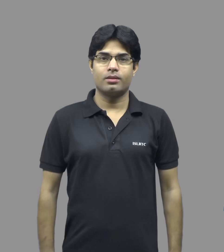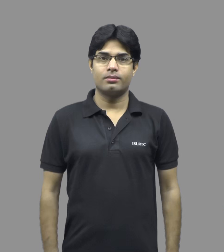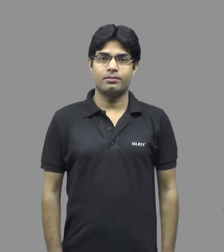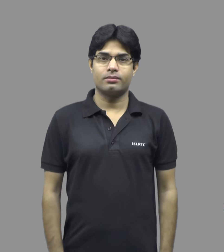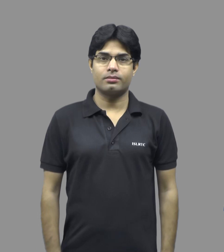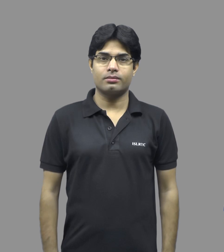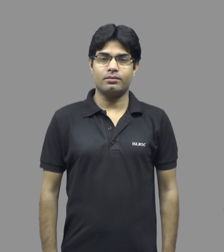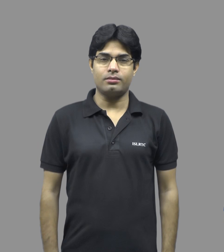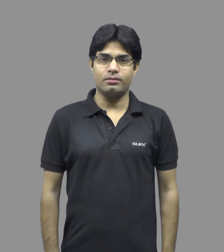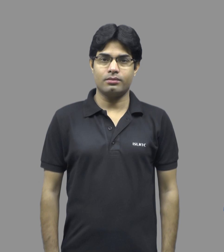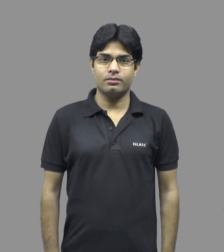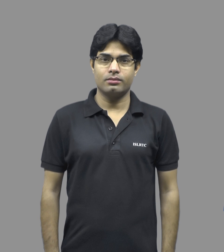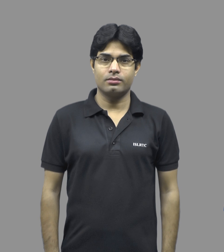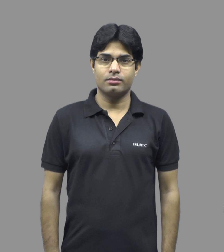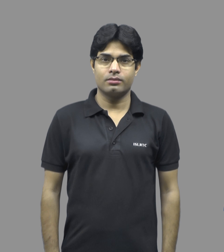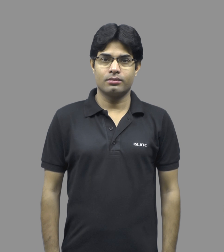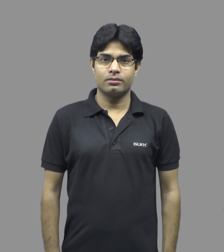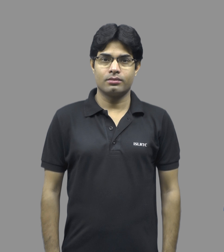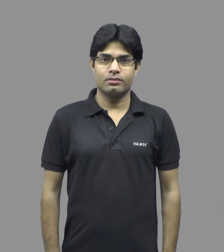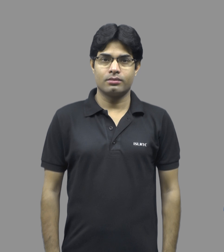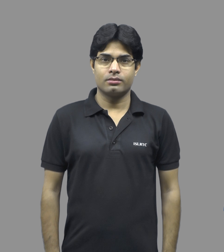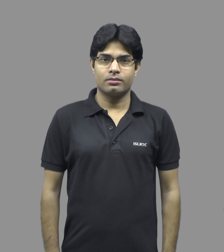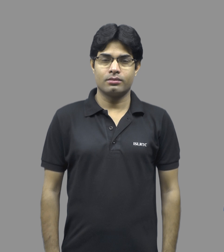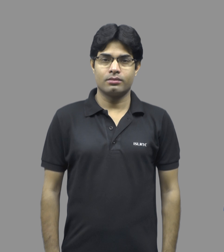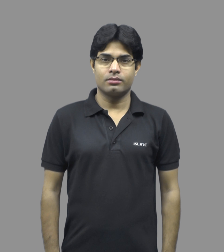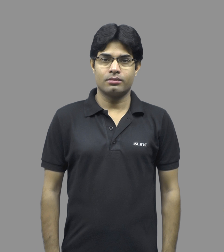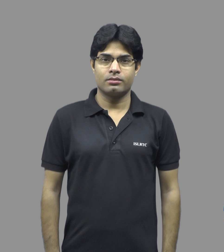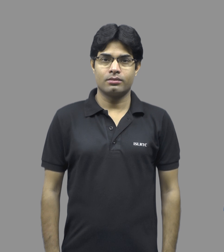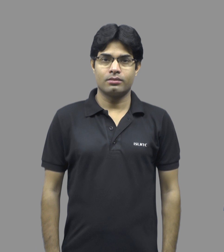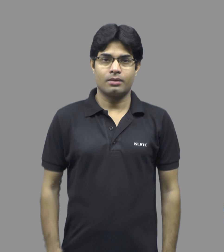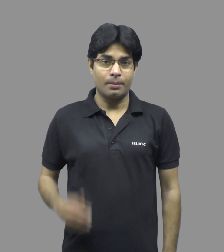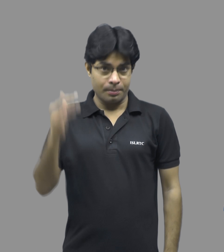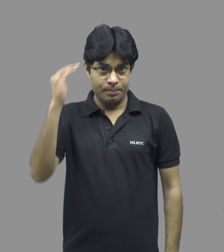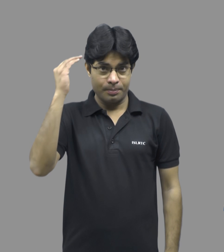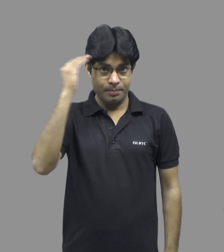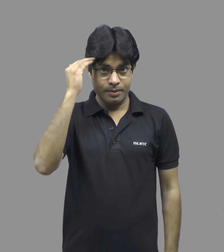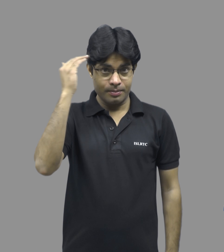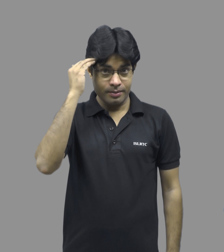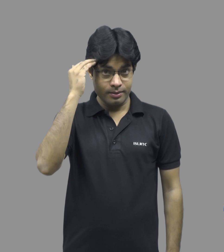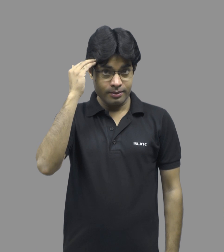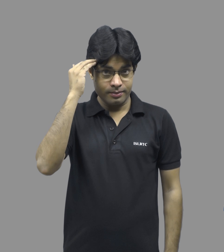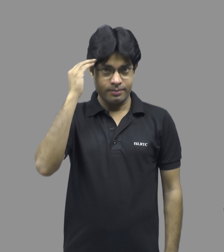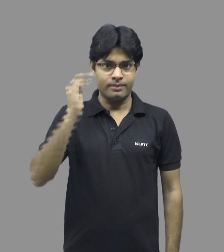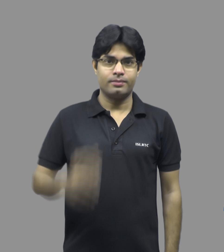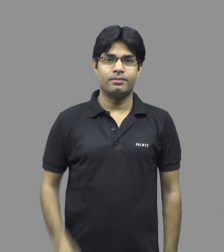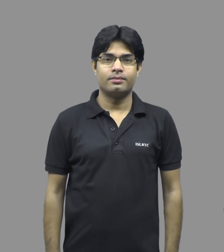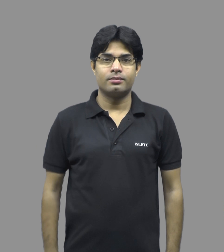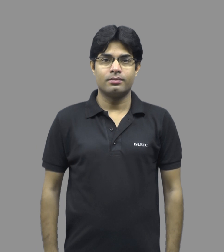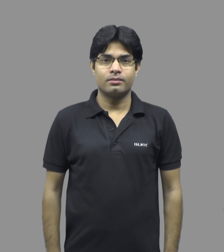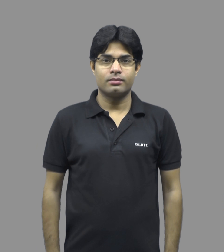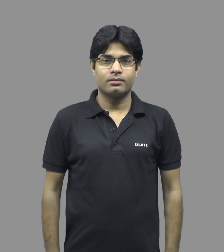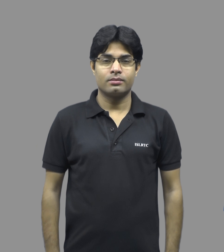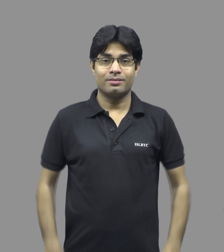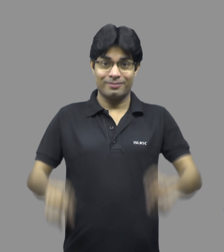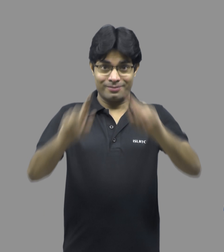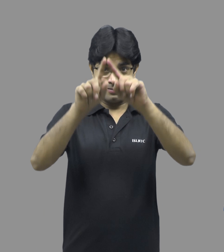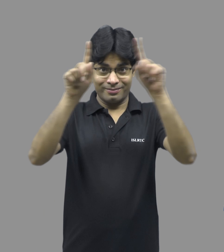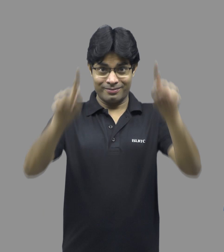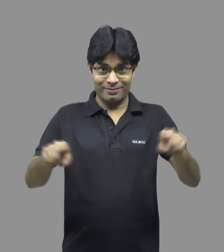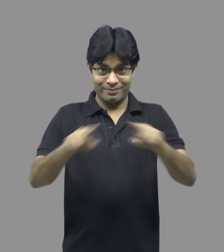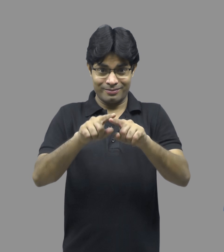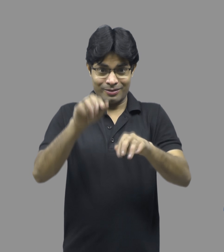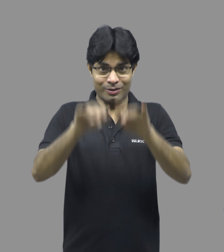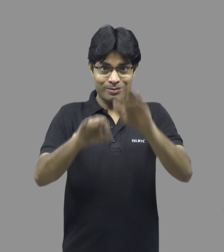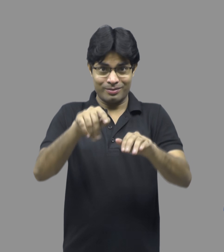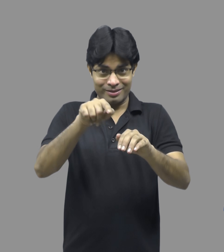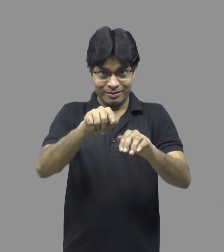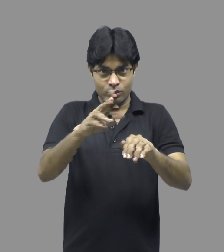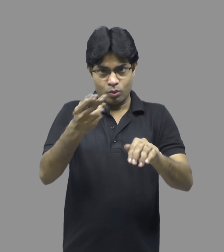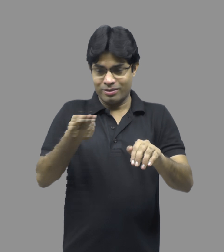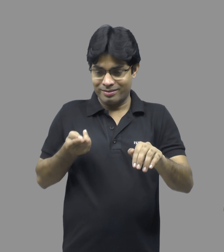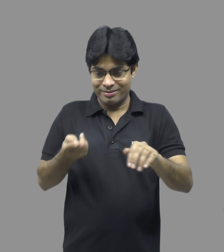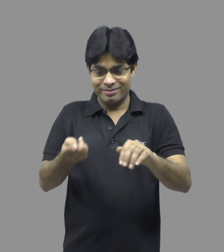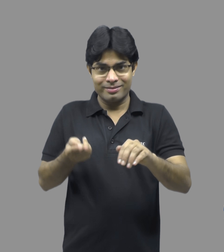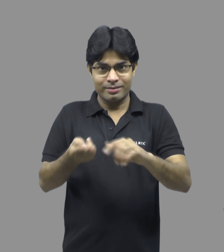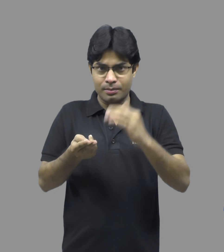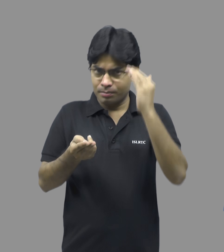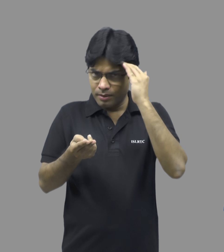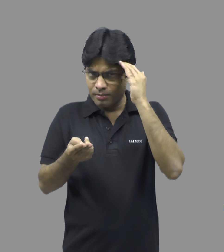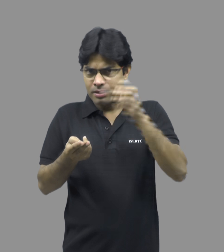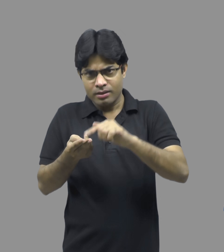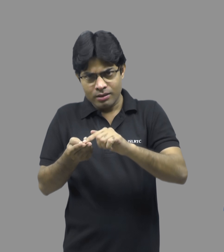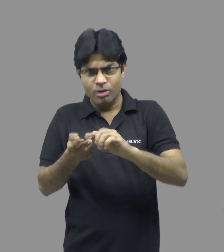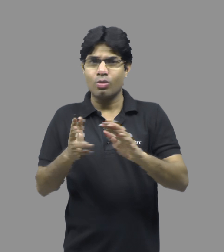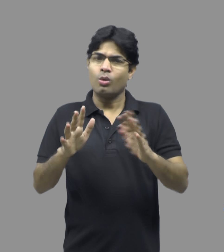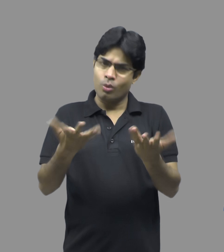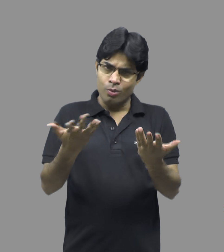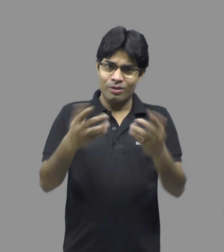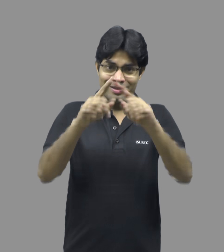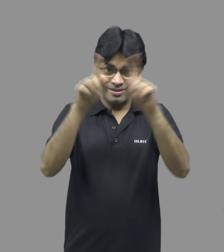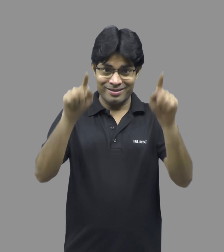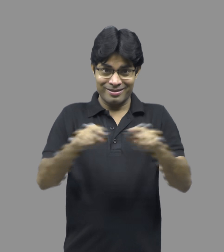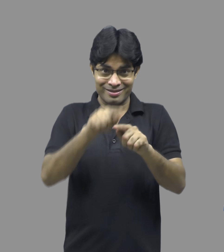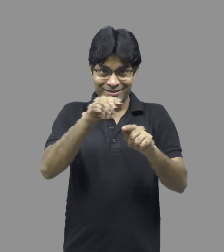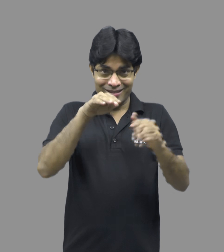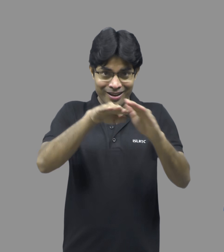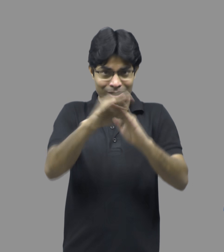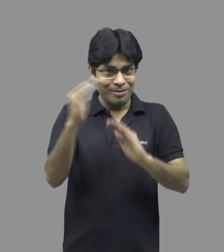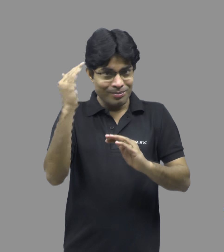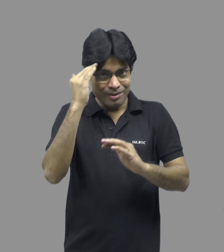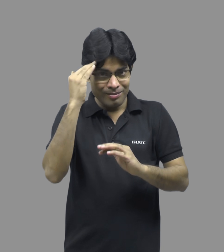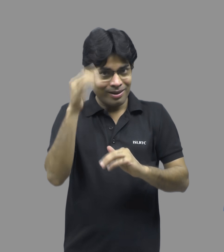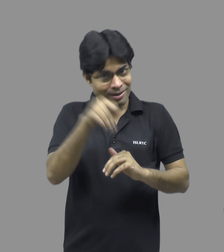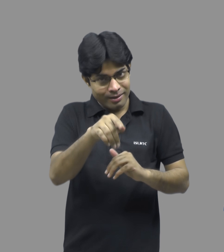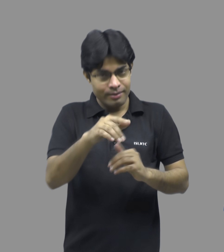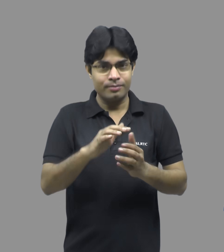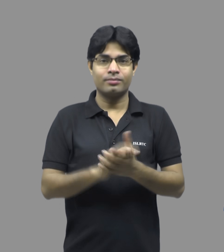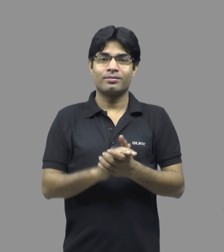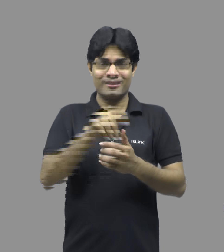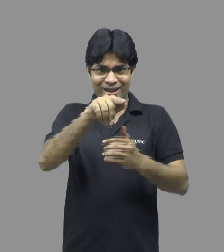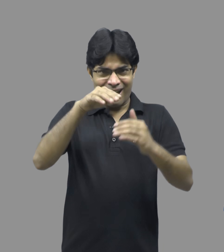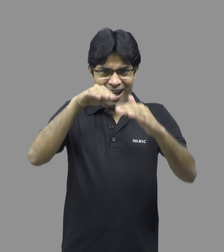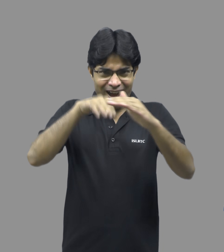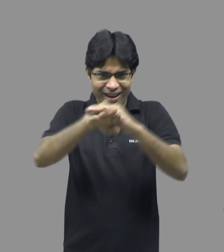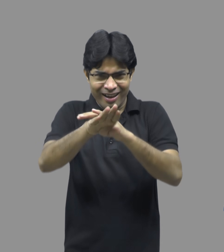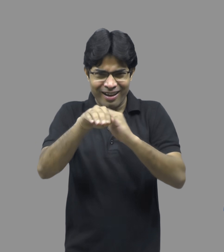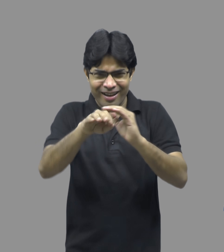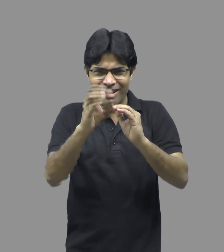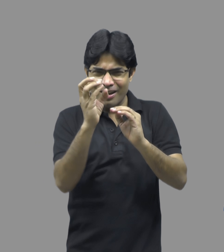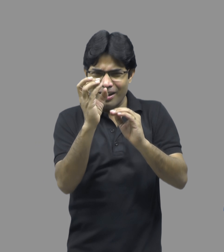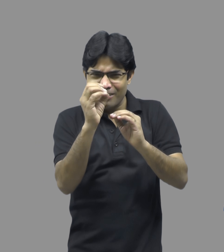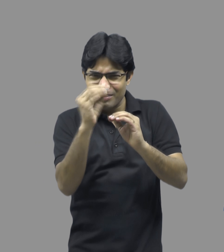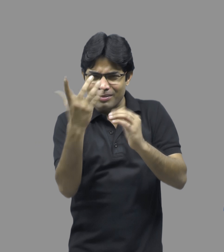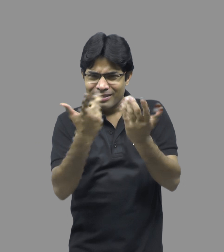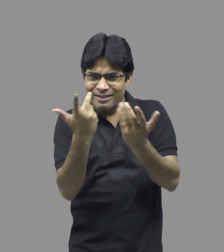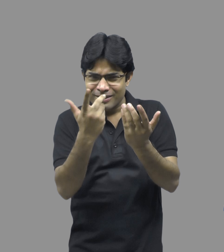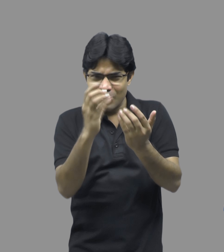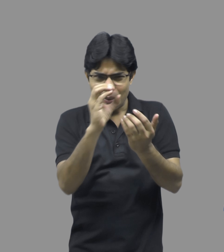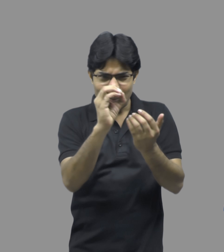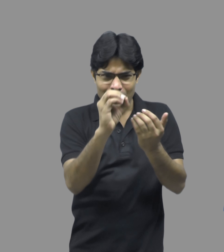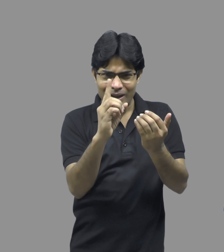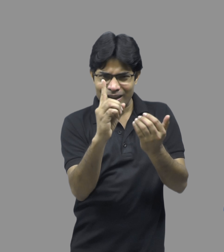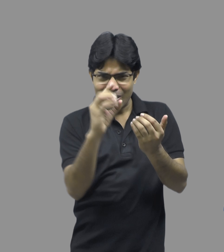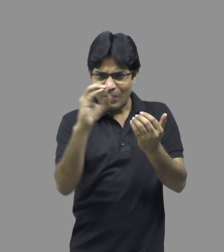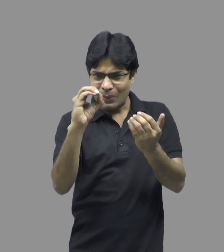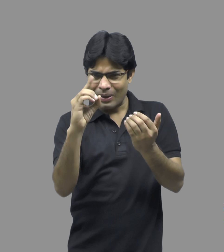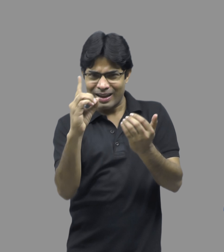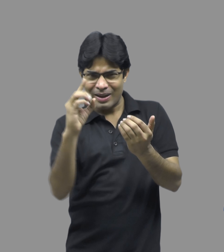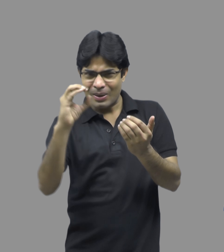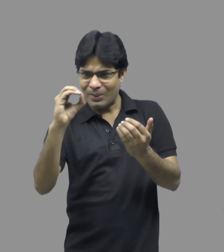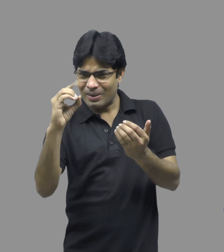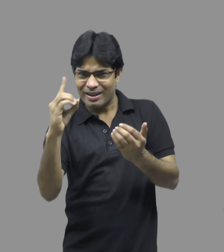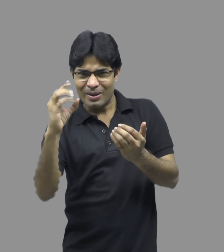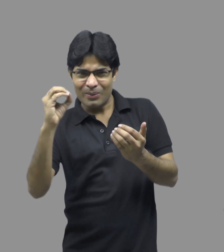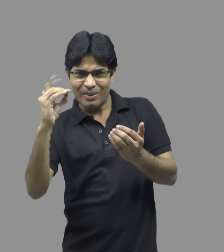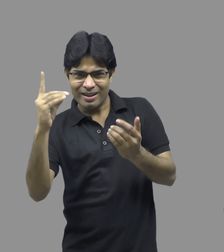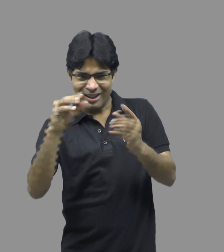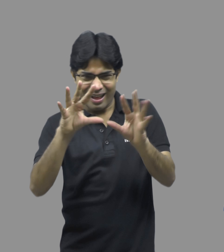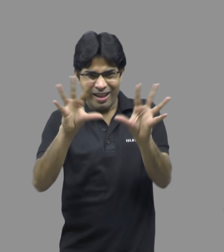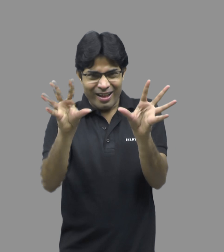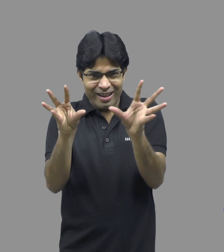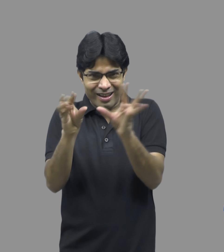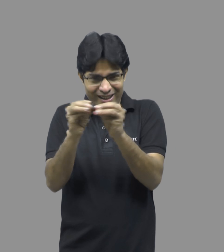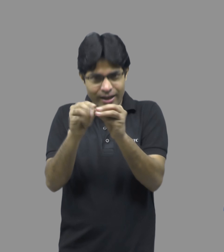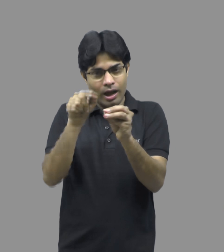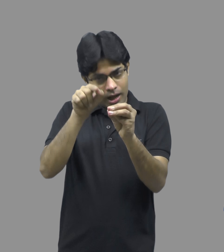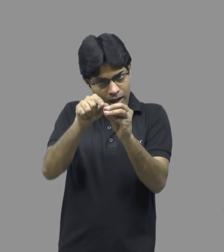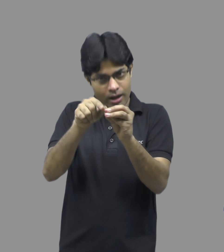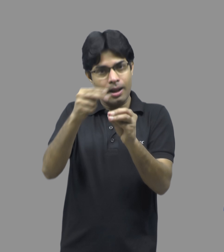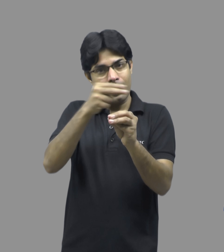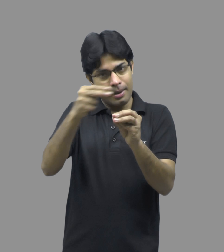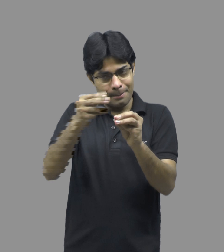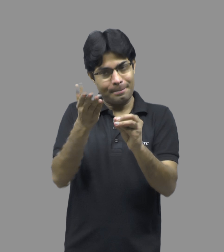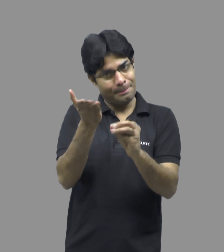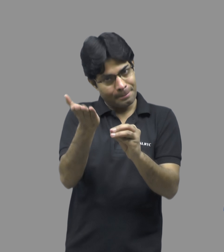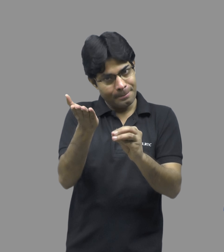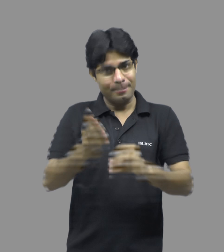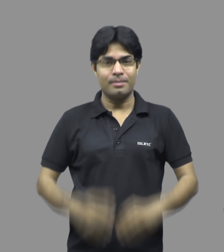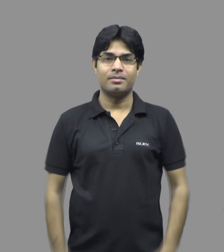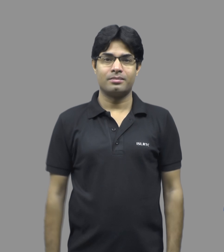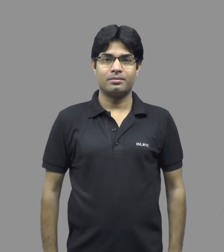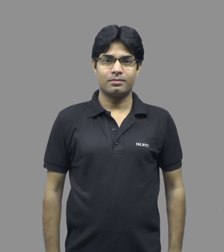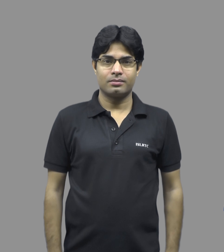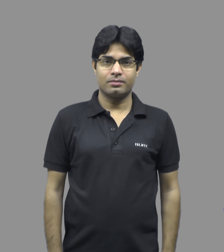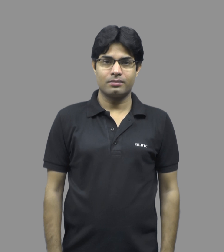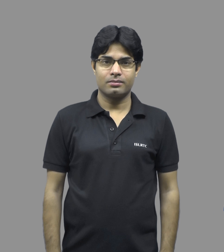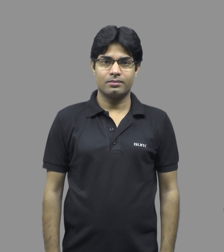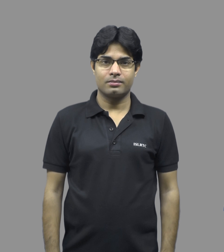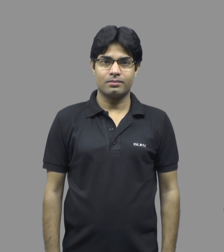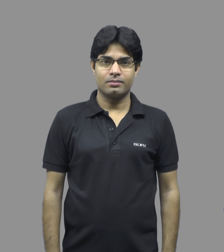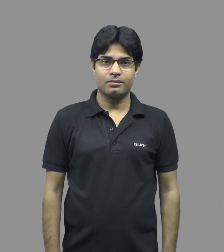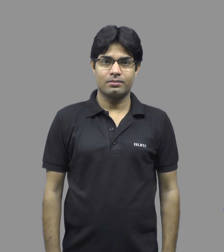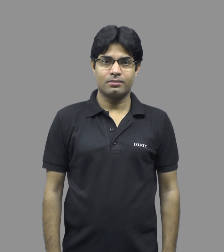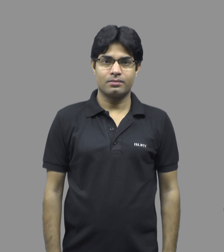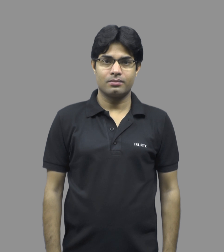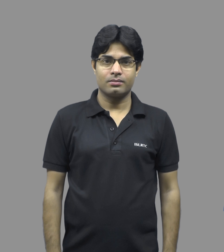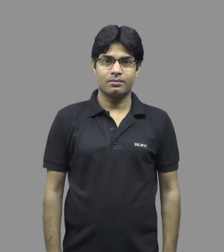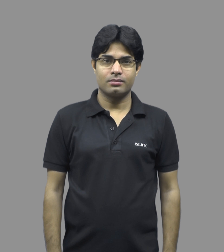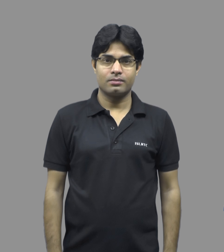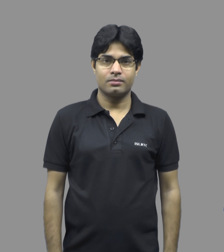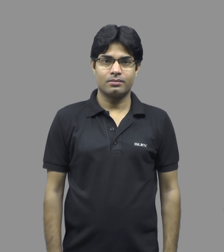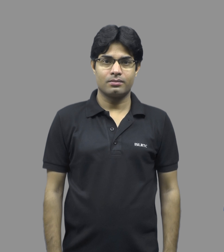Byte